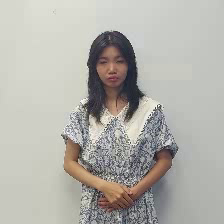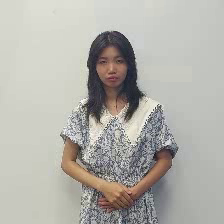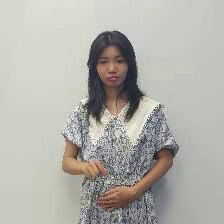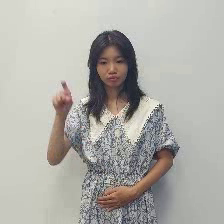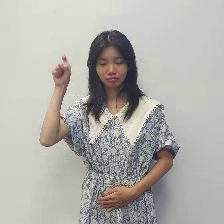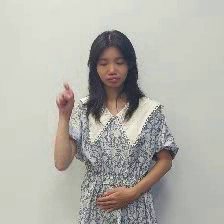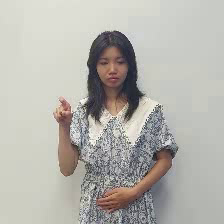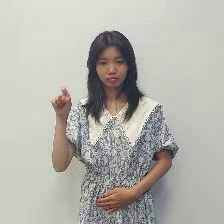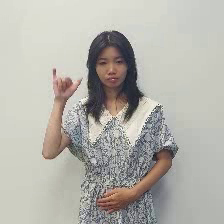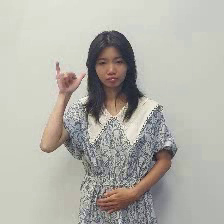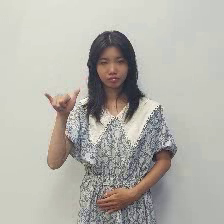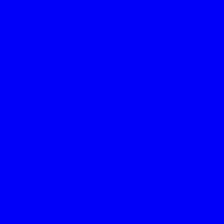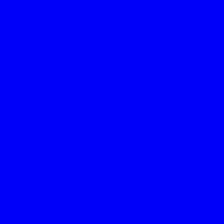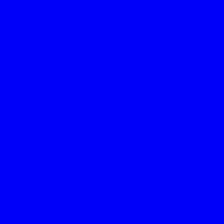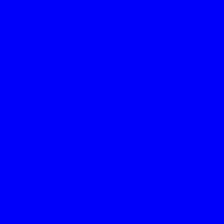Đồng ý